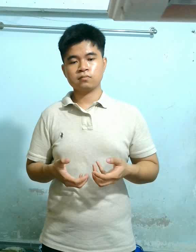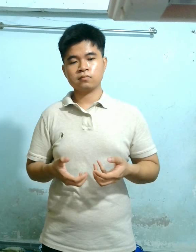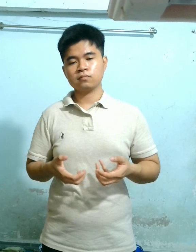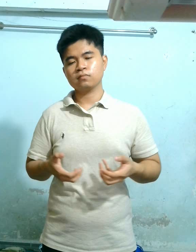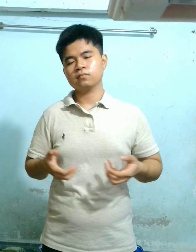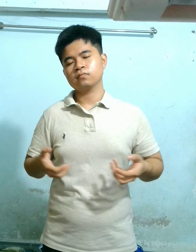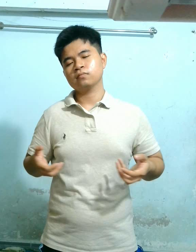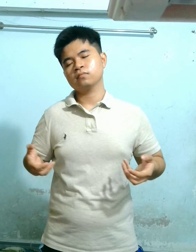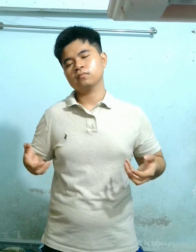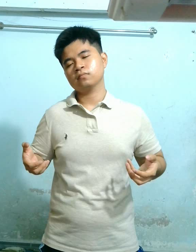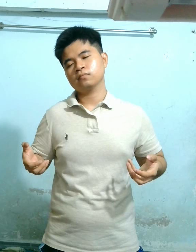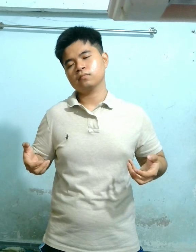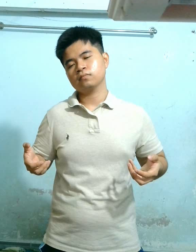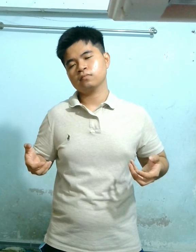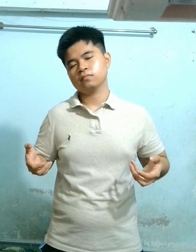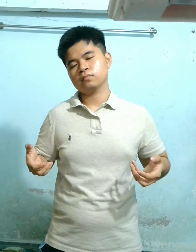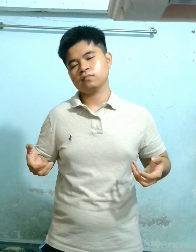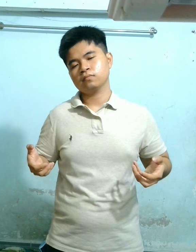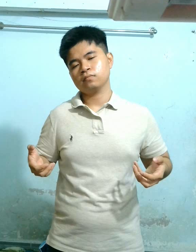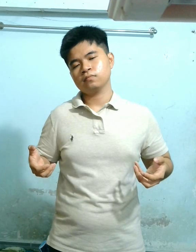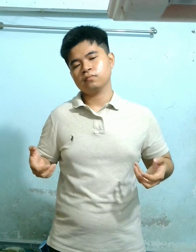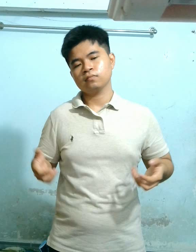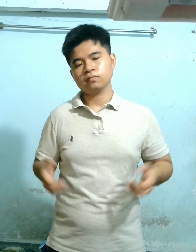chia cat